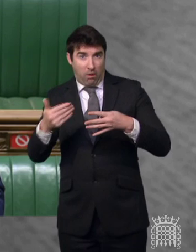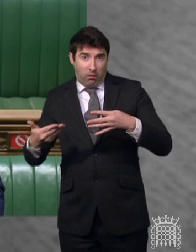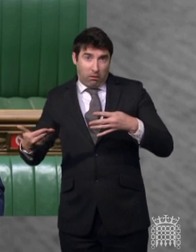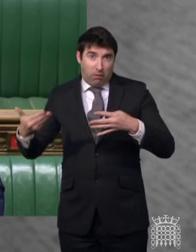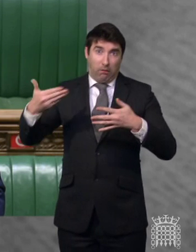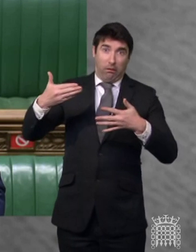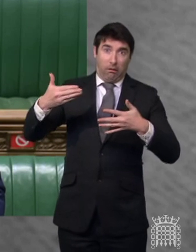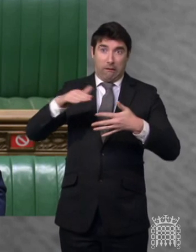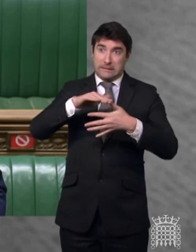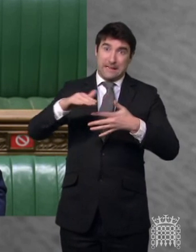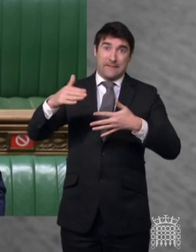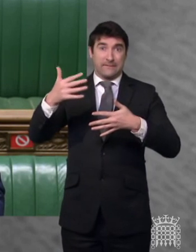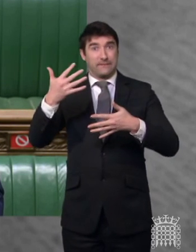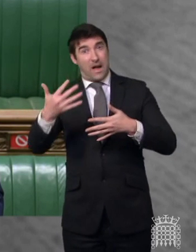rates are very high and continuing to rise.